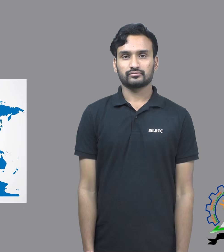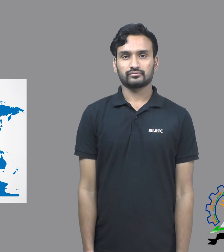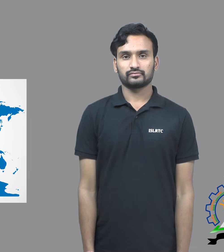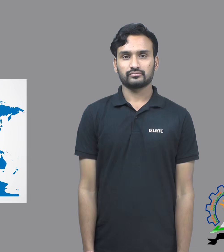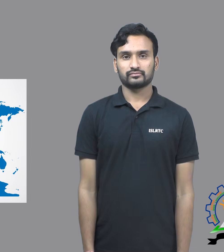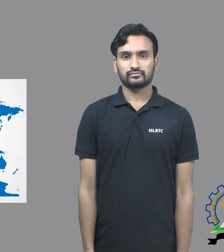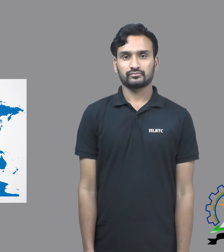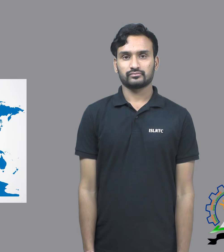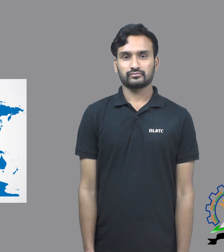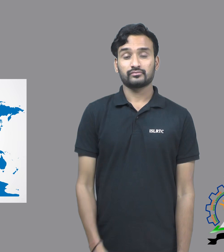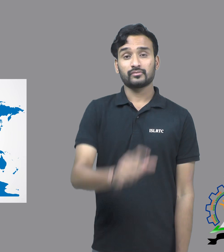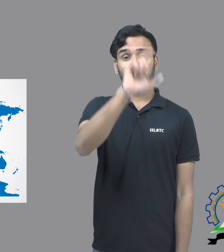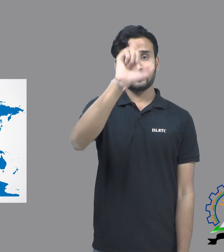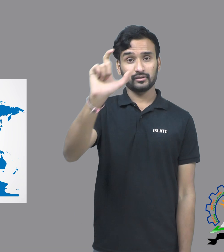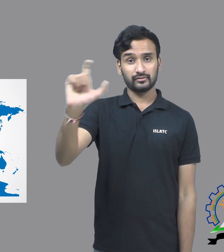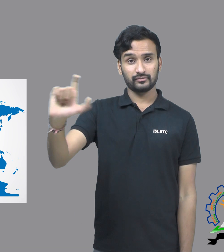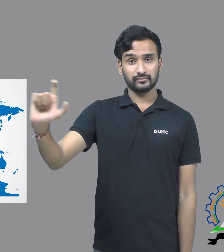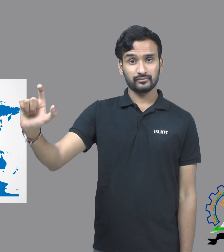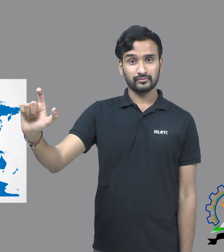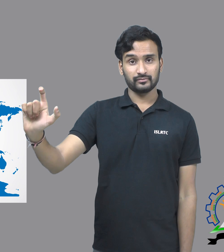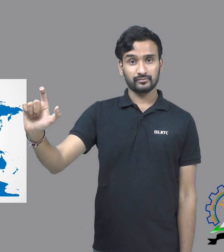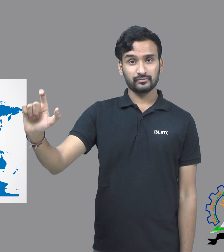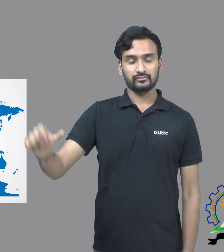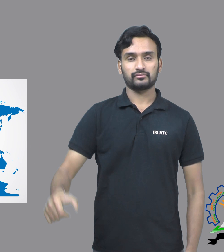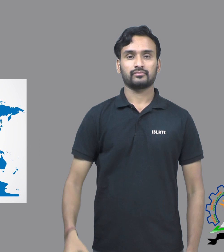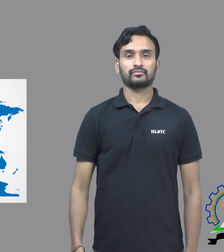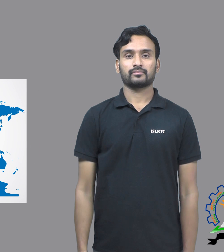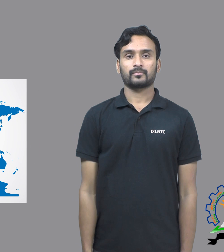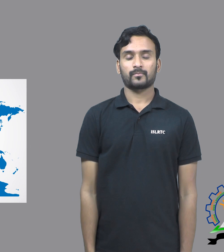Nepal